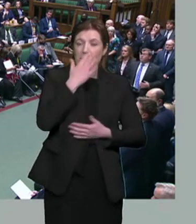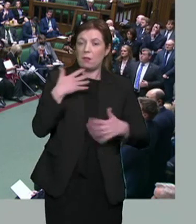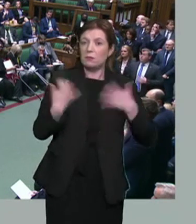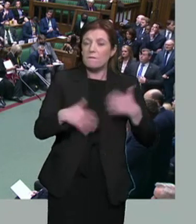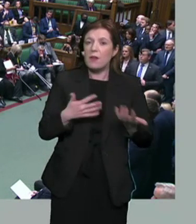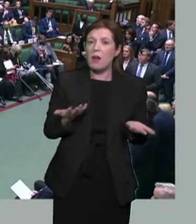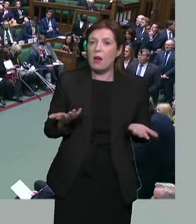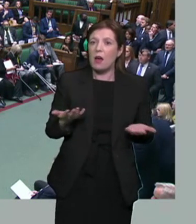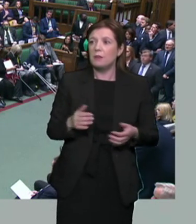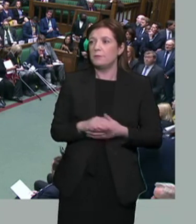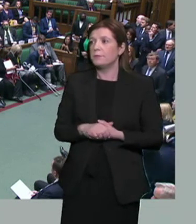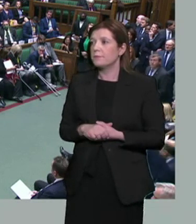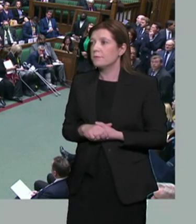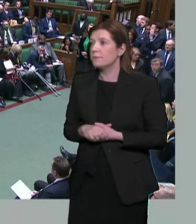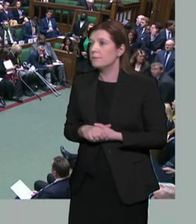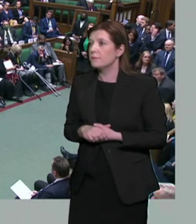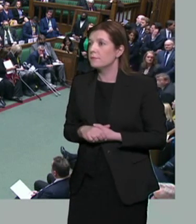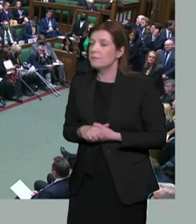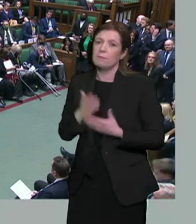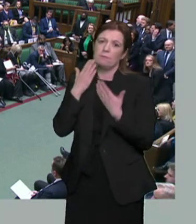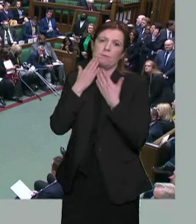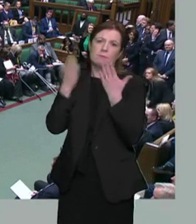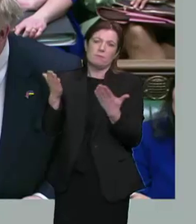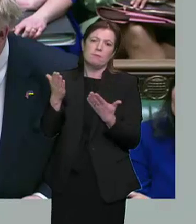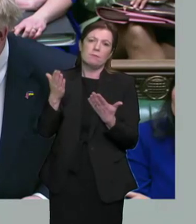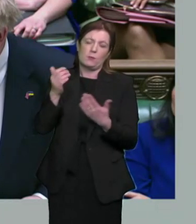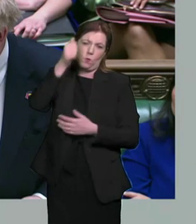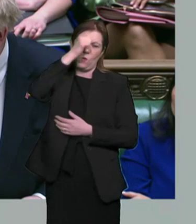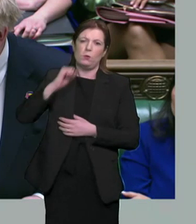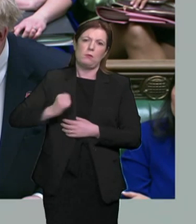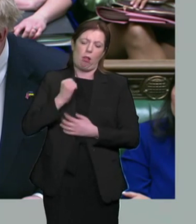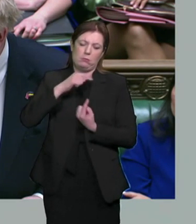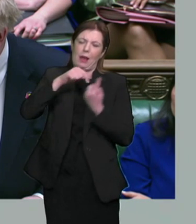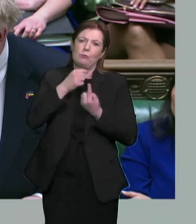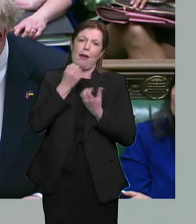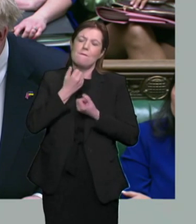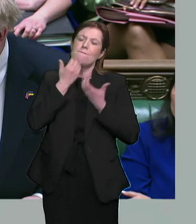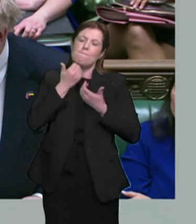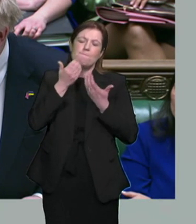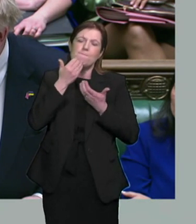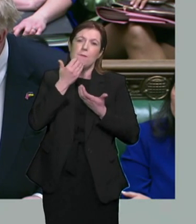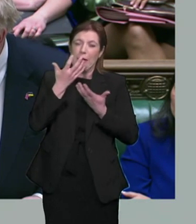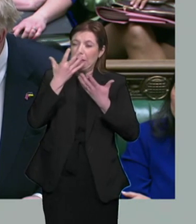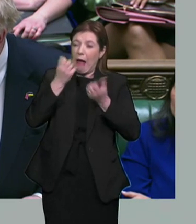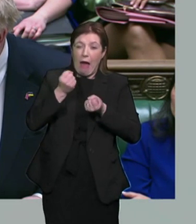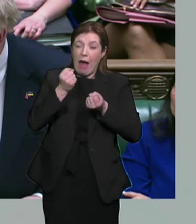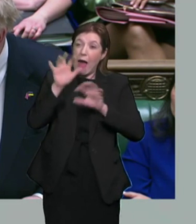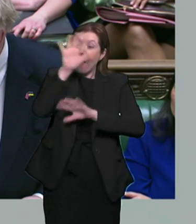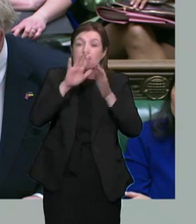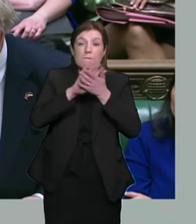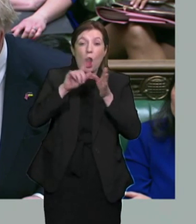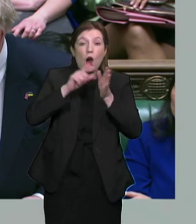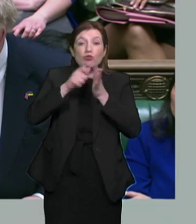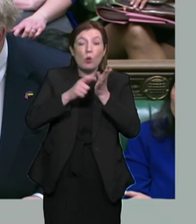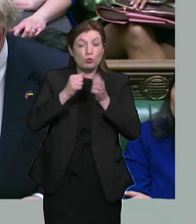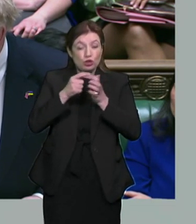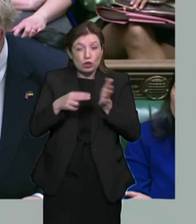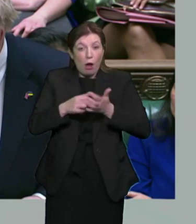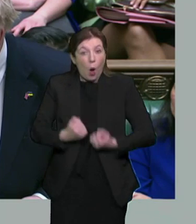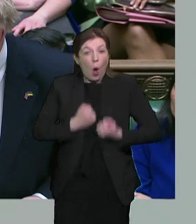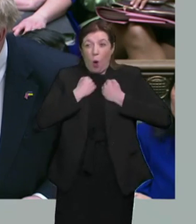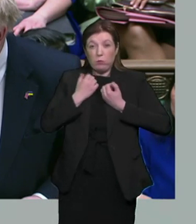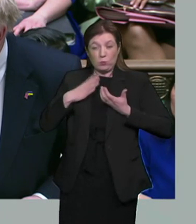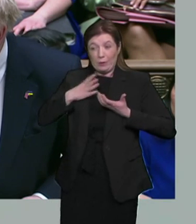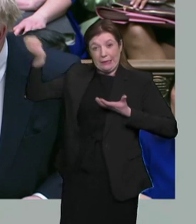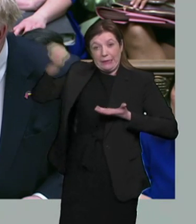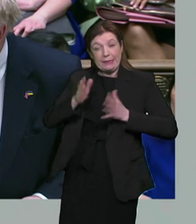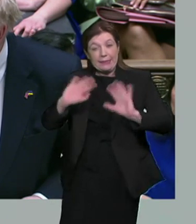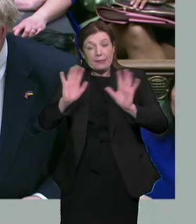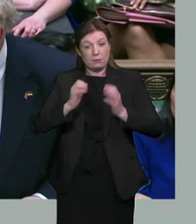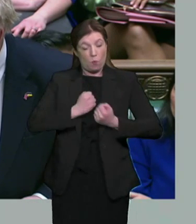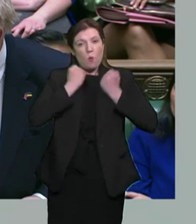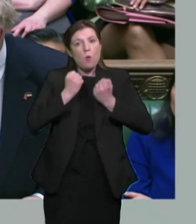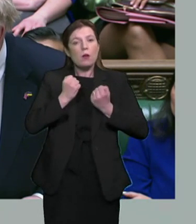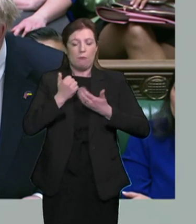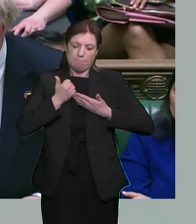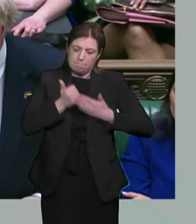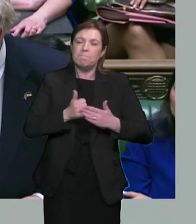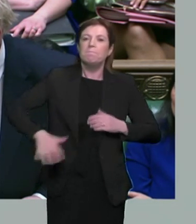The honourable Gentleman is right that energy-rich Scotland and the hydrocarbons that we have in this country should be used to help the British people.